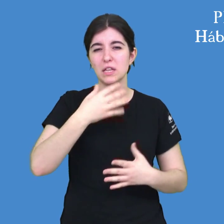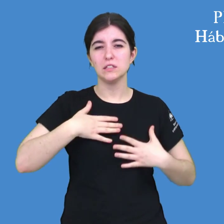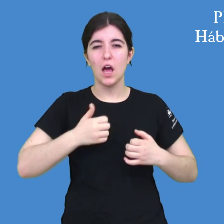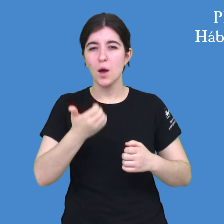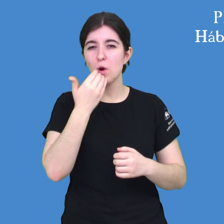sano